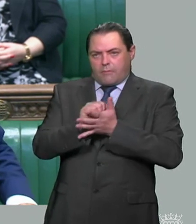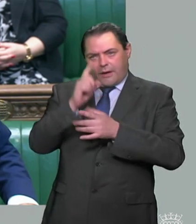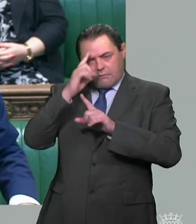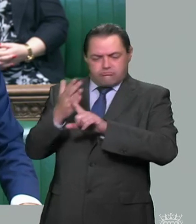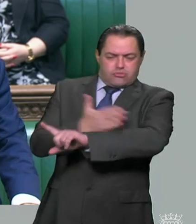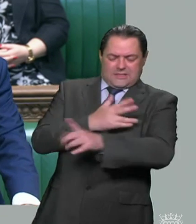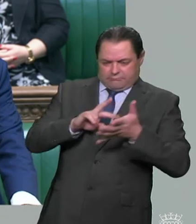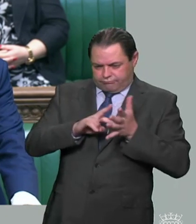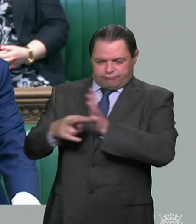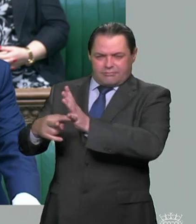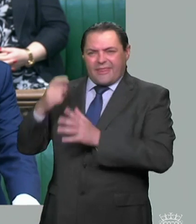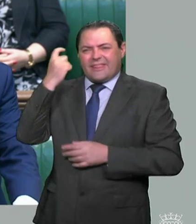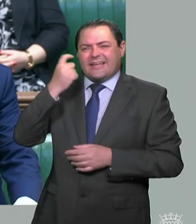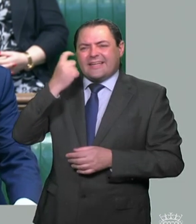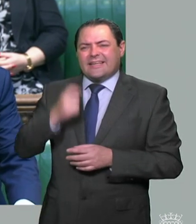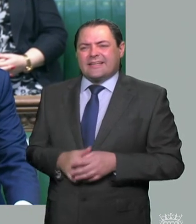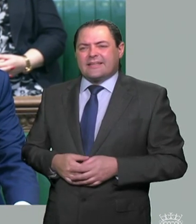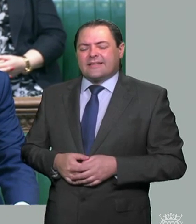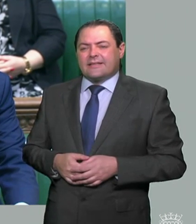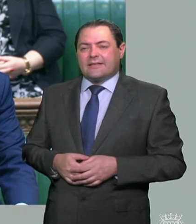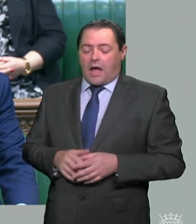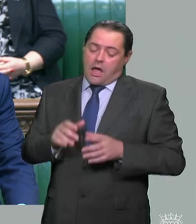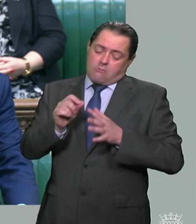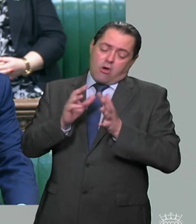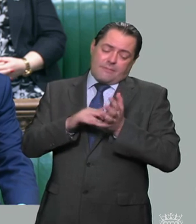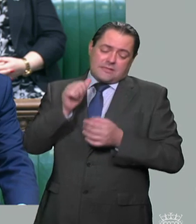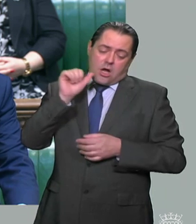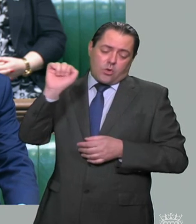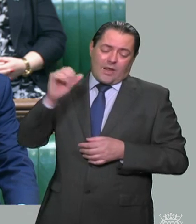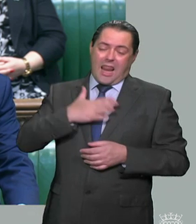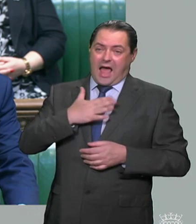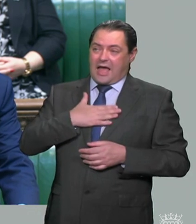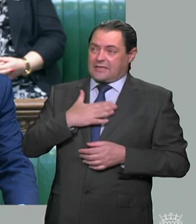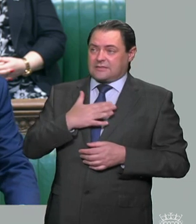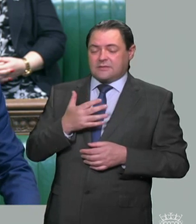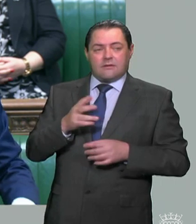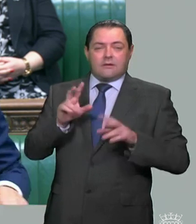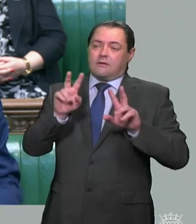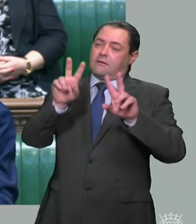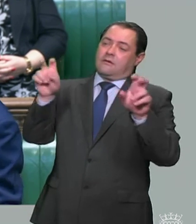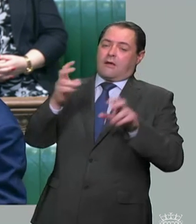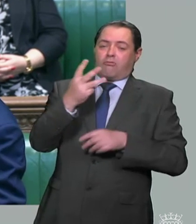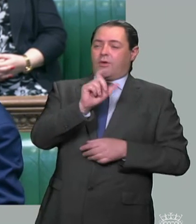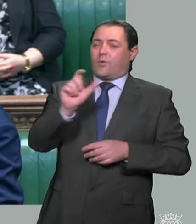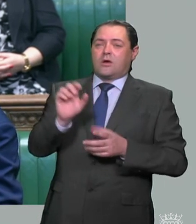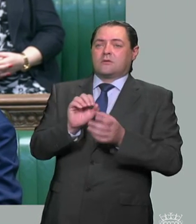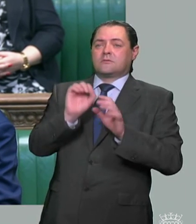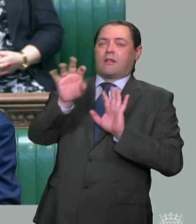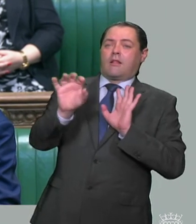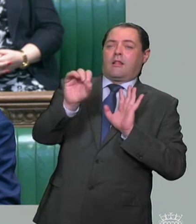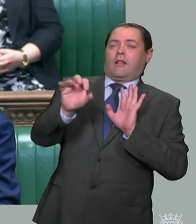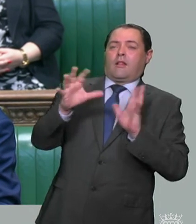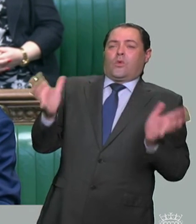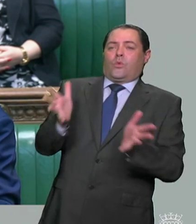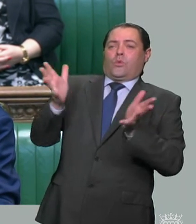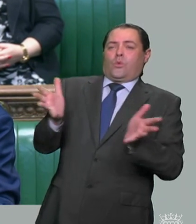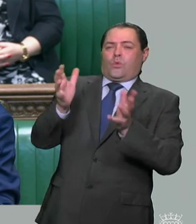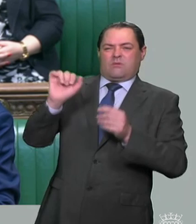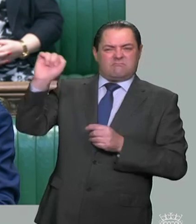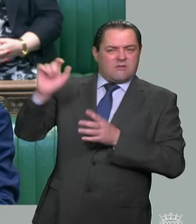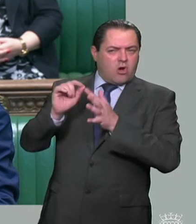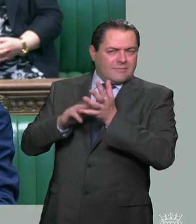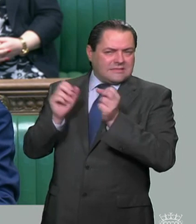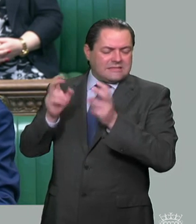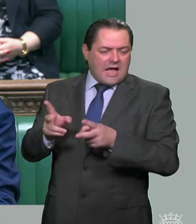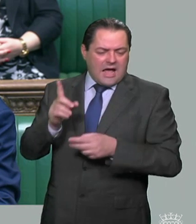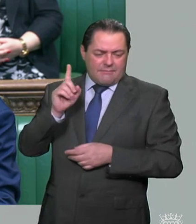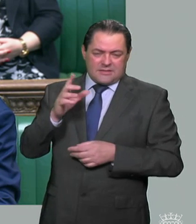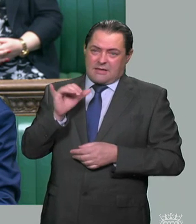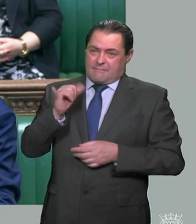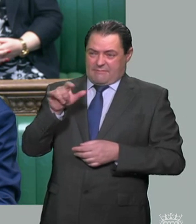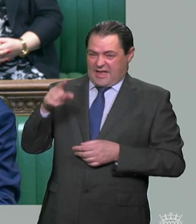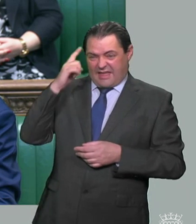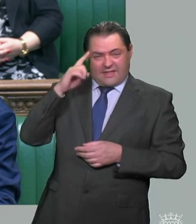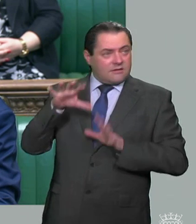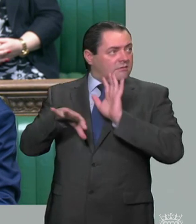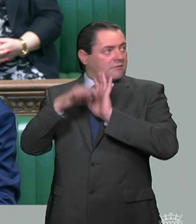I know that the Prime Minister likes to govern by three-word slogans, and I think “on the hoof” might work pretty well.